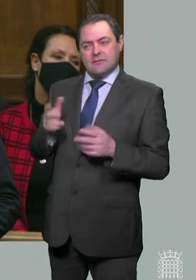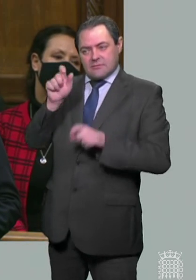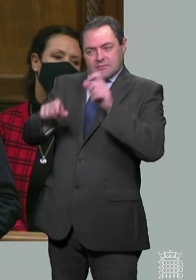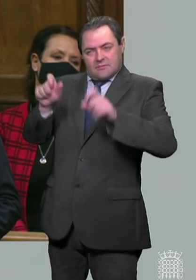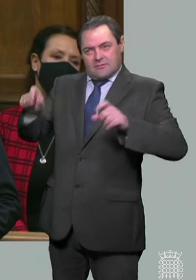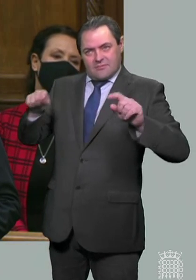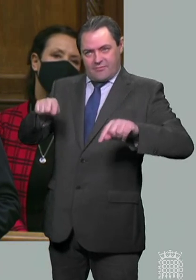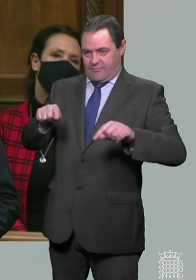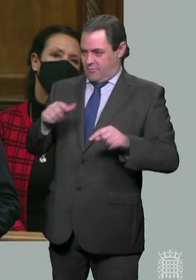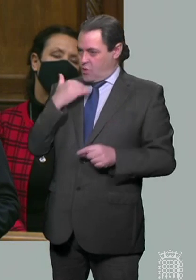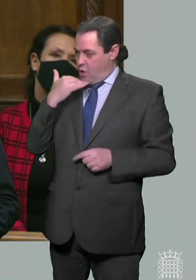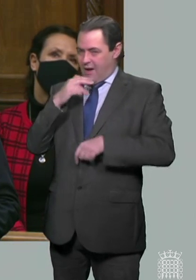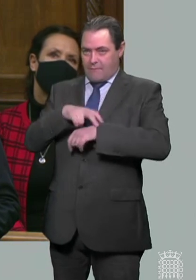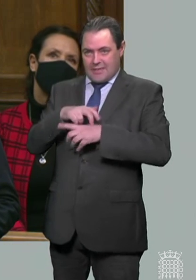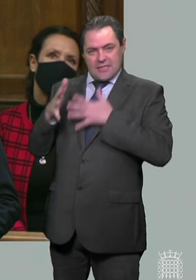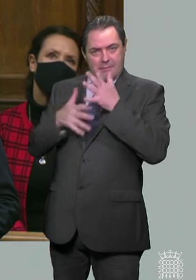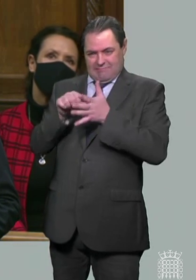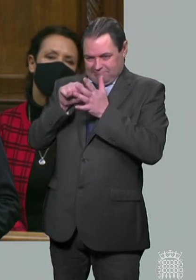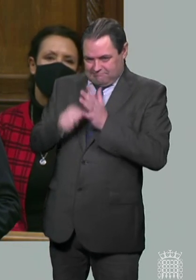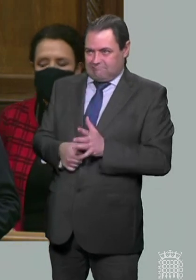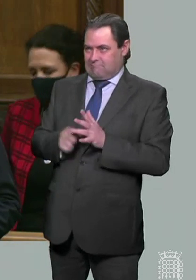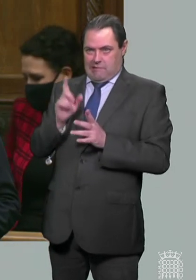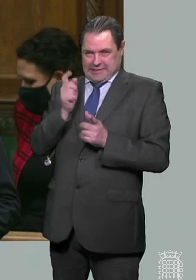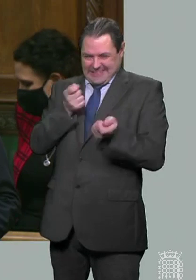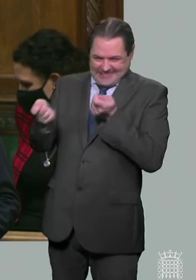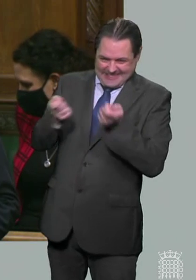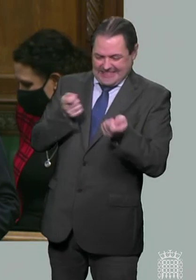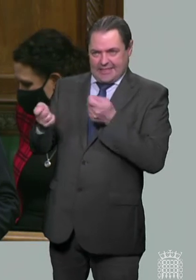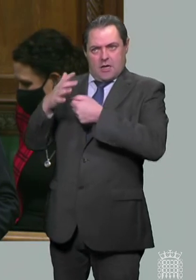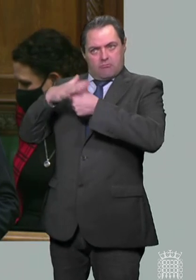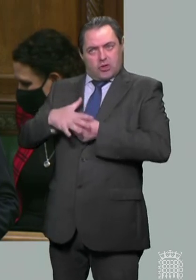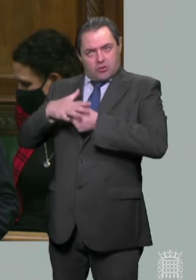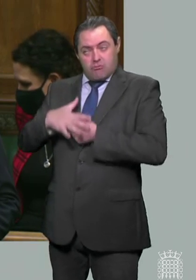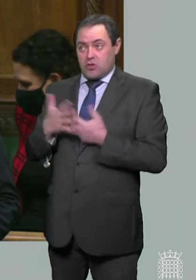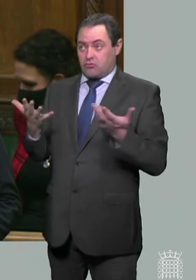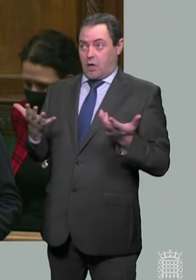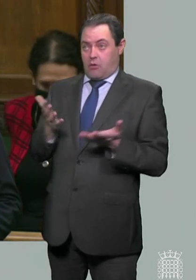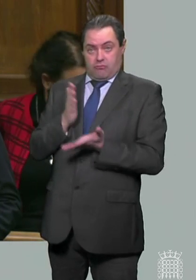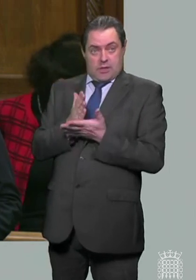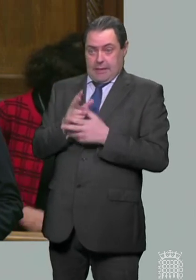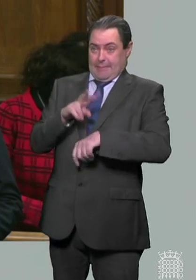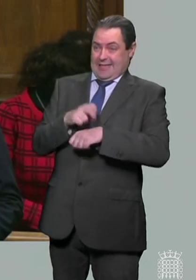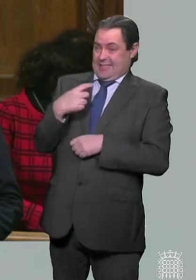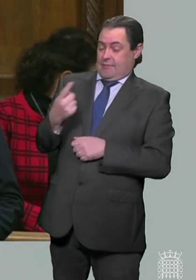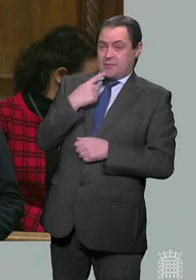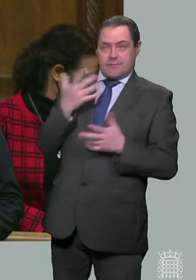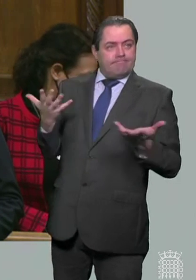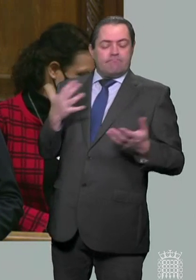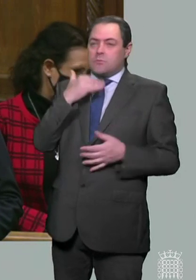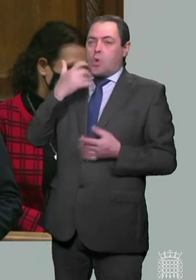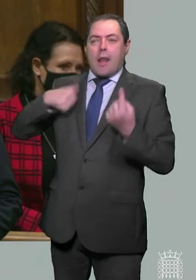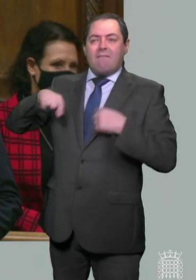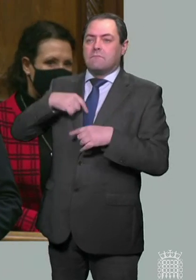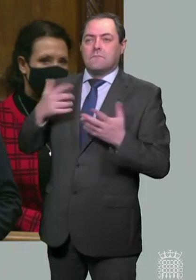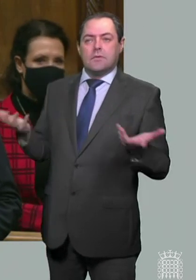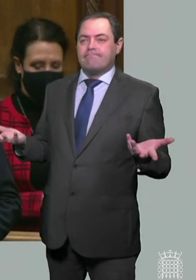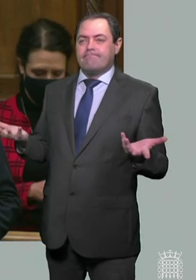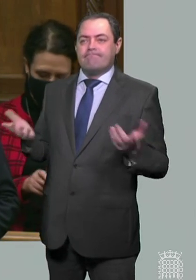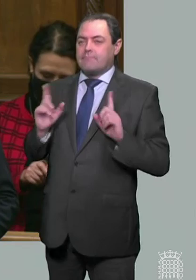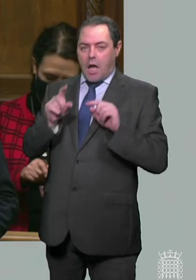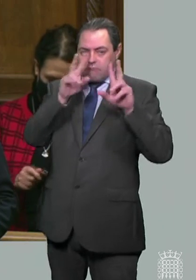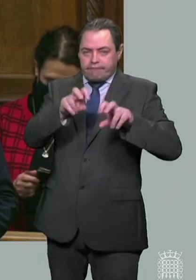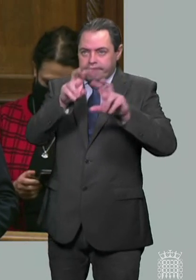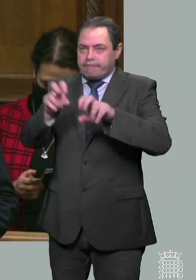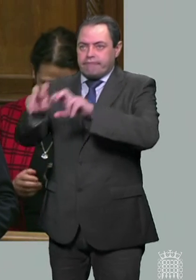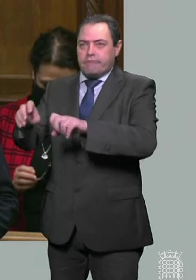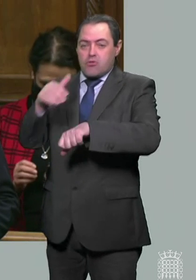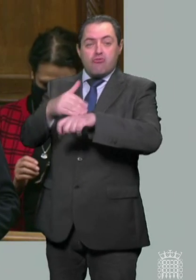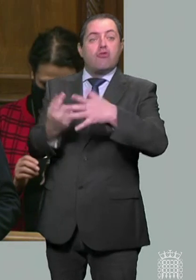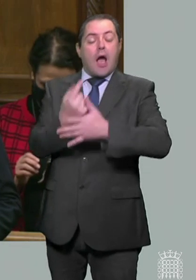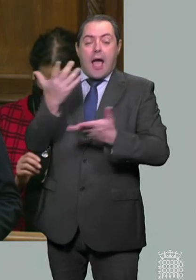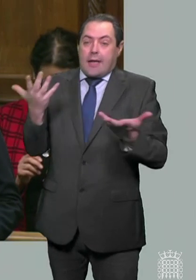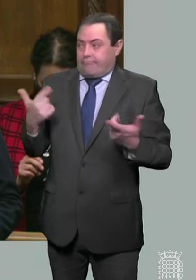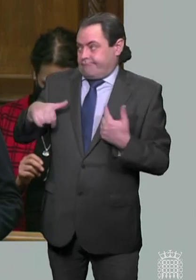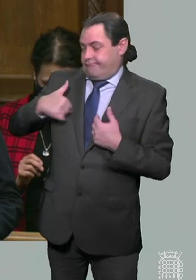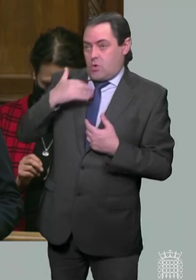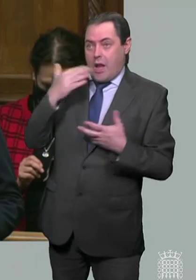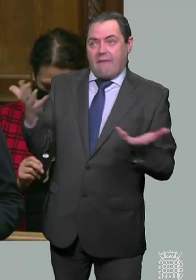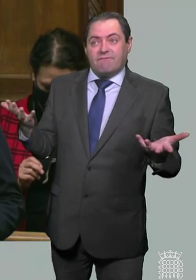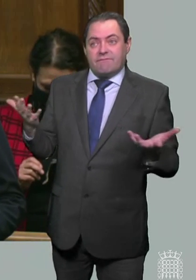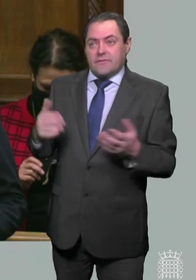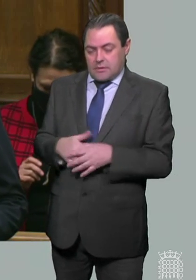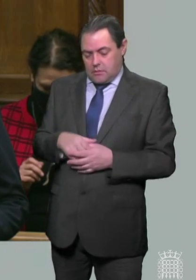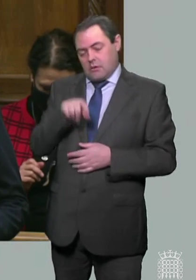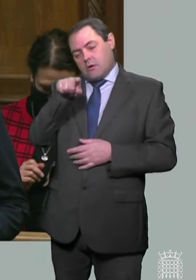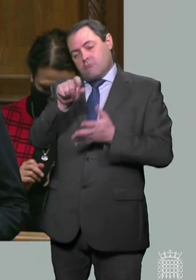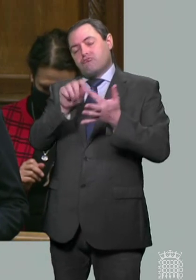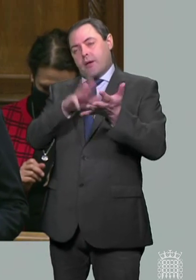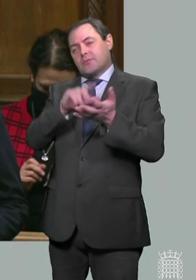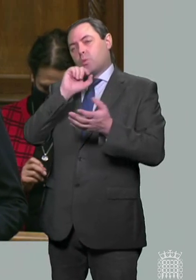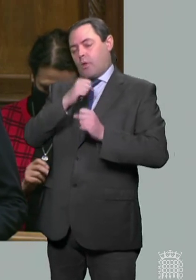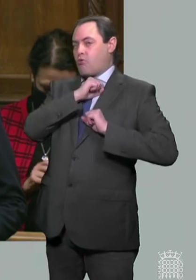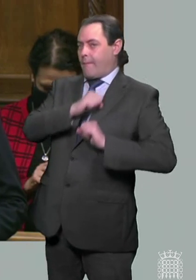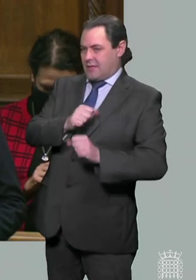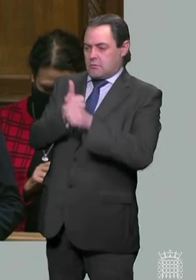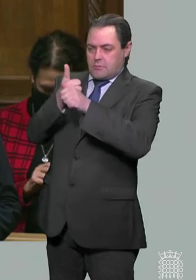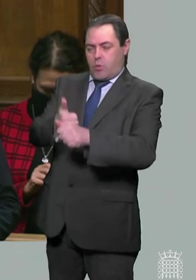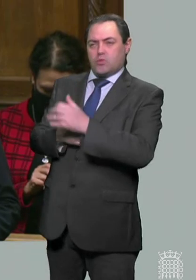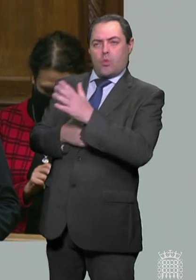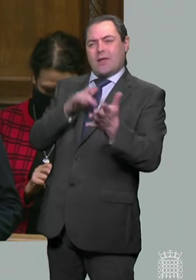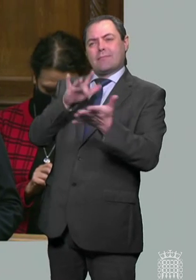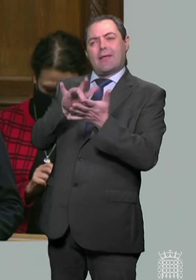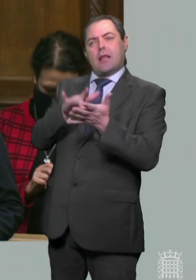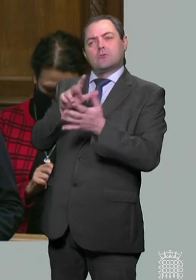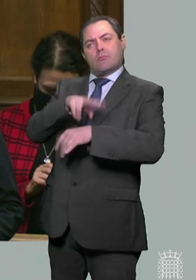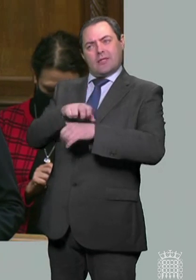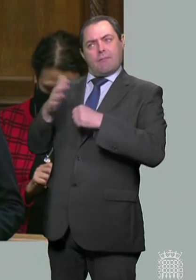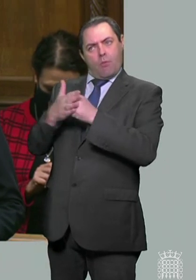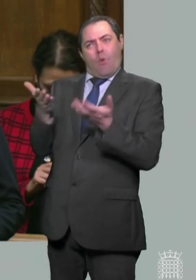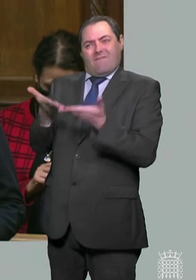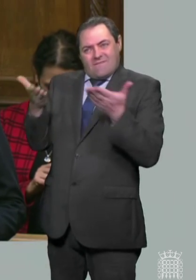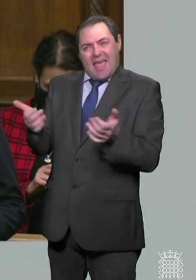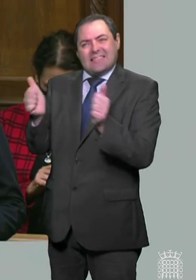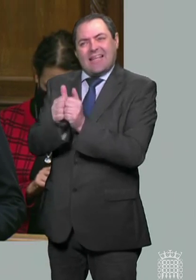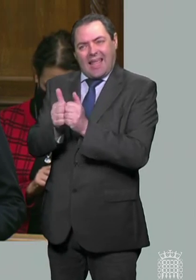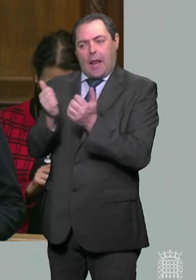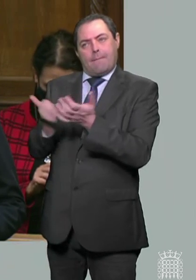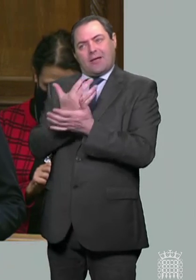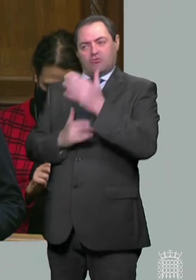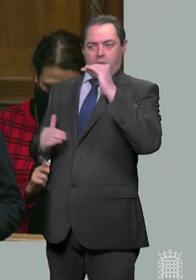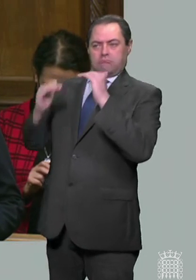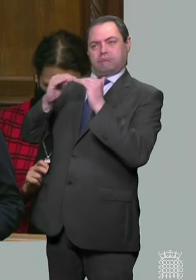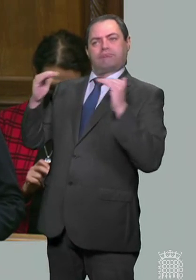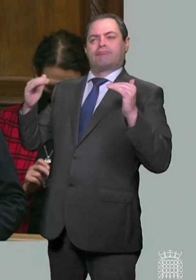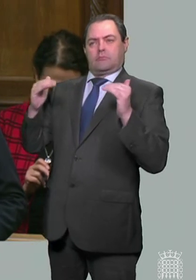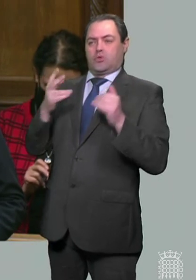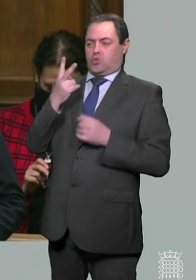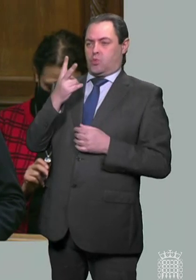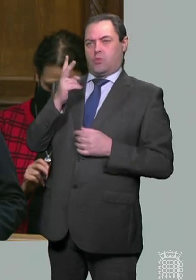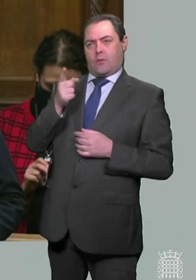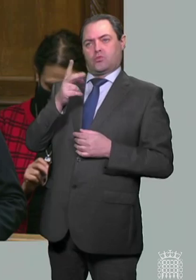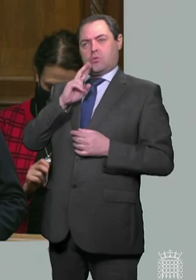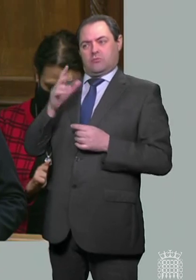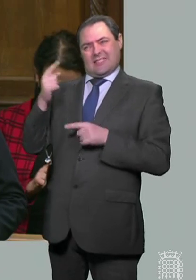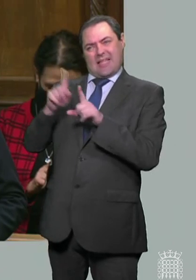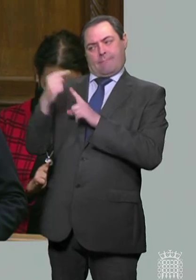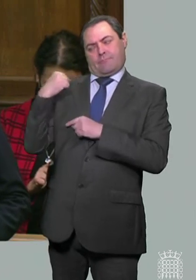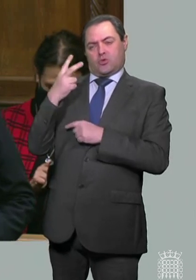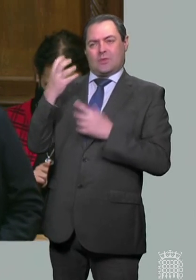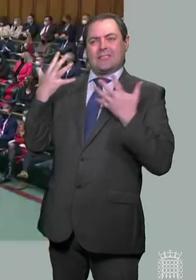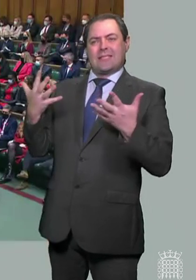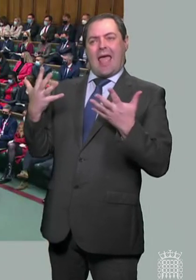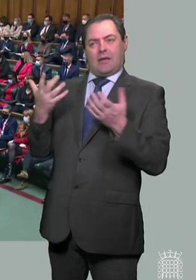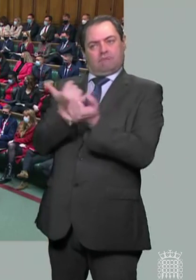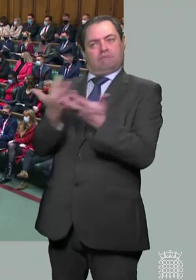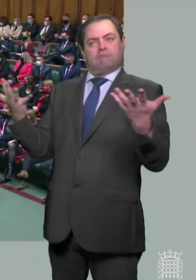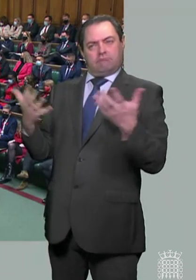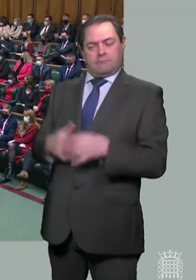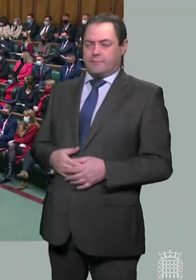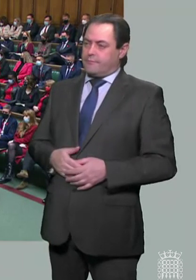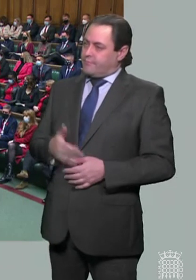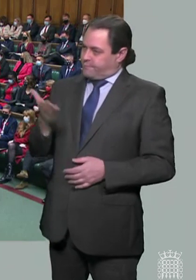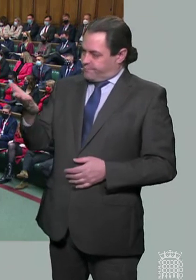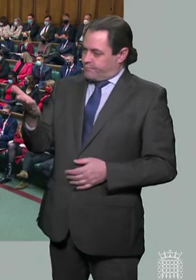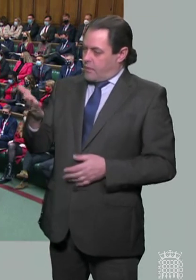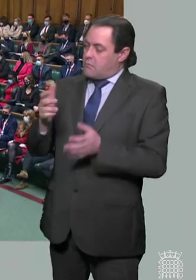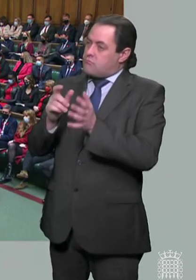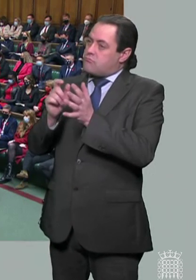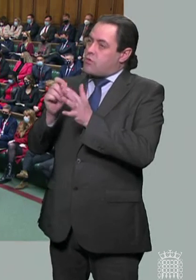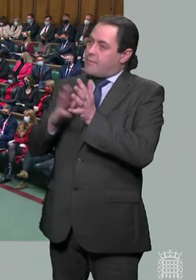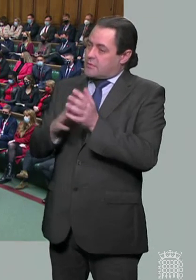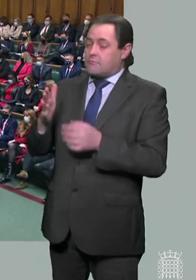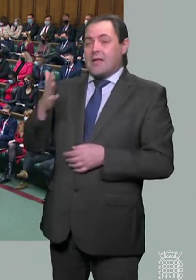This lack of frontline police has left the force stretched and under significant pressure, with officers telling me that“there are simply insufficient resources to investigate every crime.”Will the Prime Minister commit to providing West Midlands police with a fairer funding deal to ensure that the force can return officer numbers to 2010 levels?